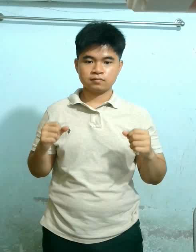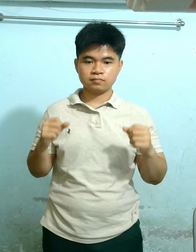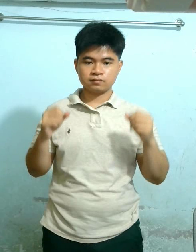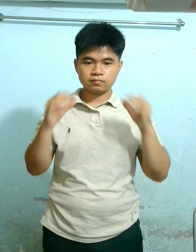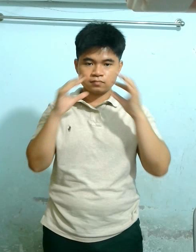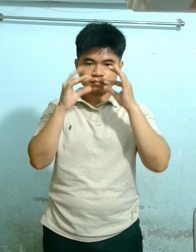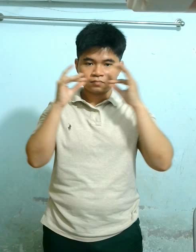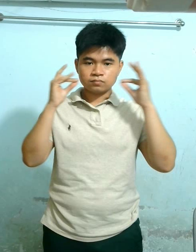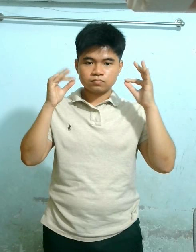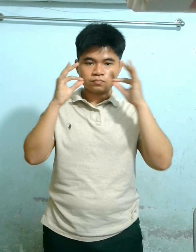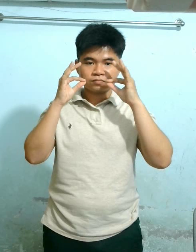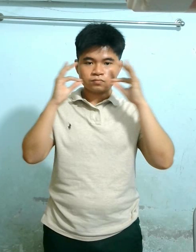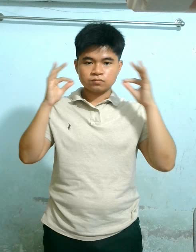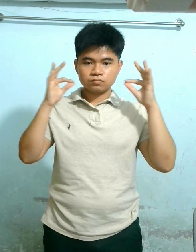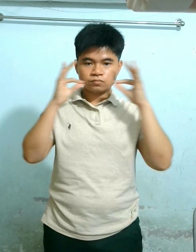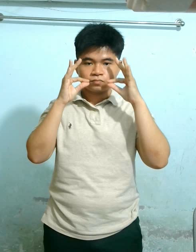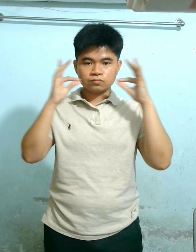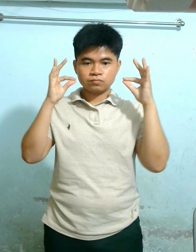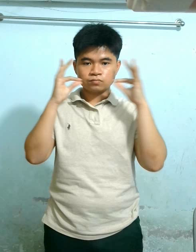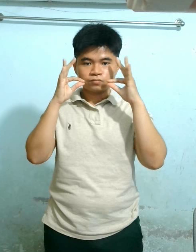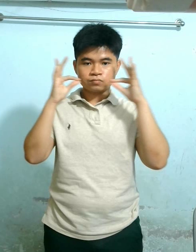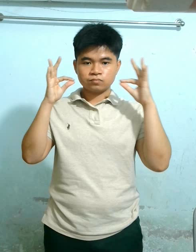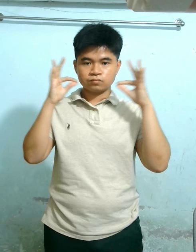meo